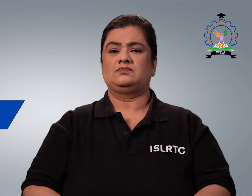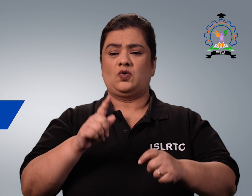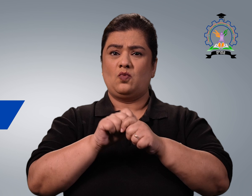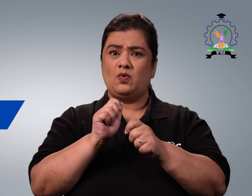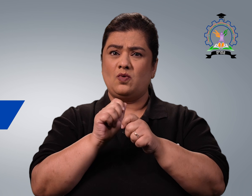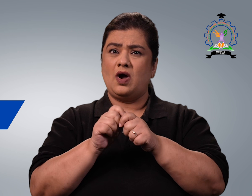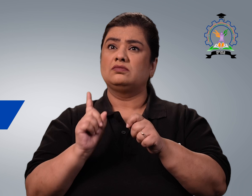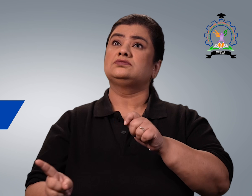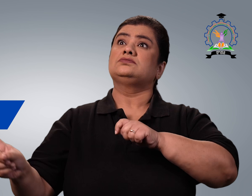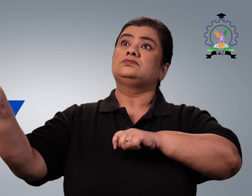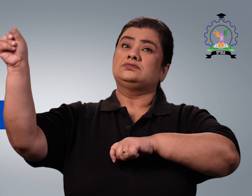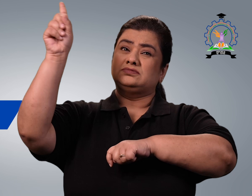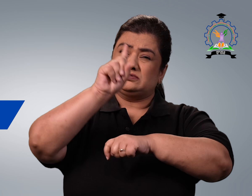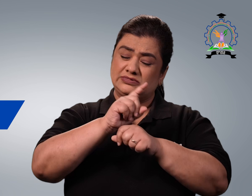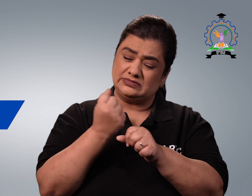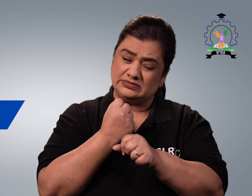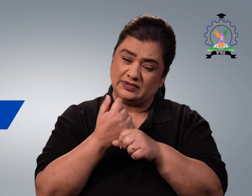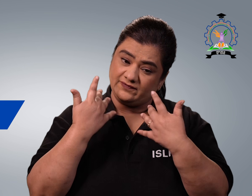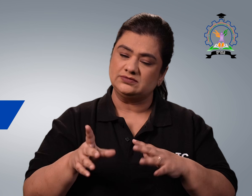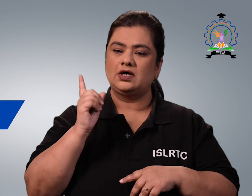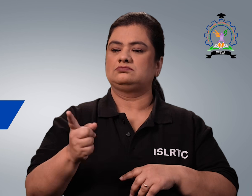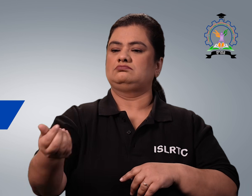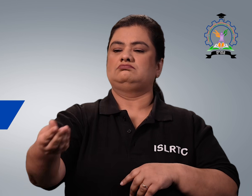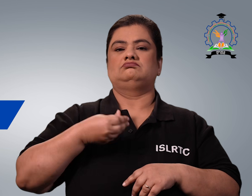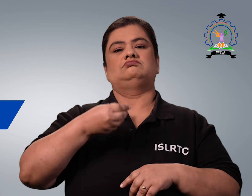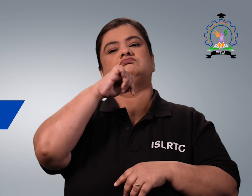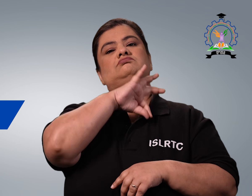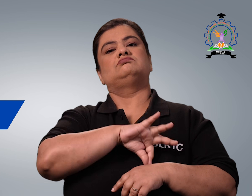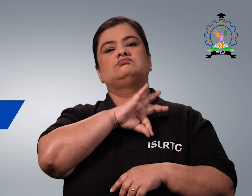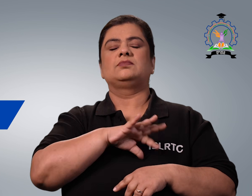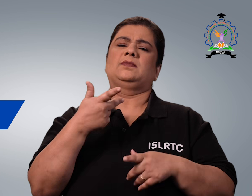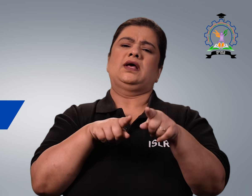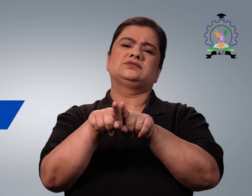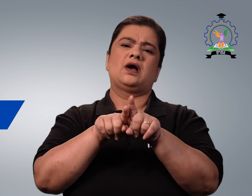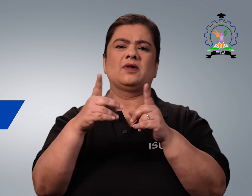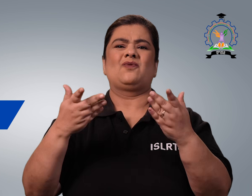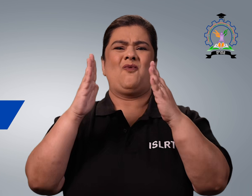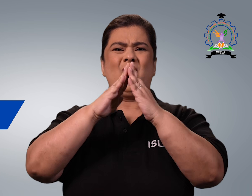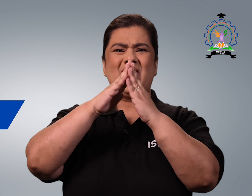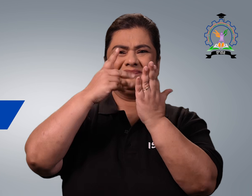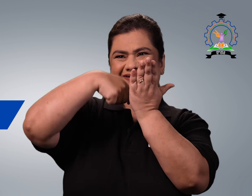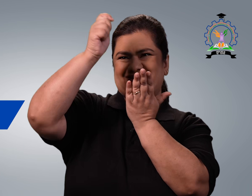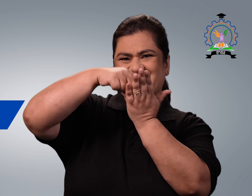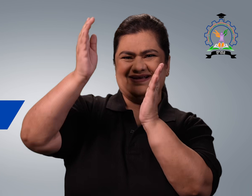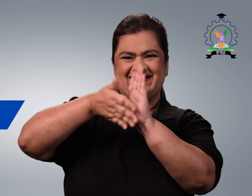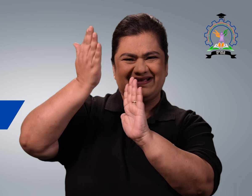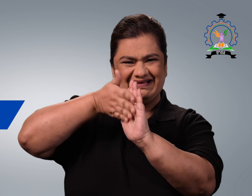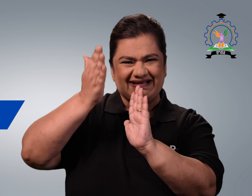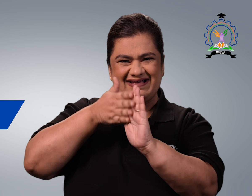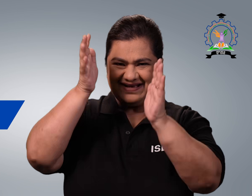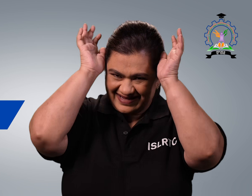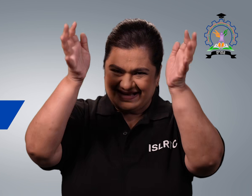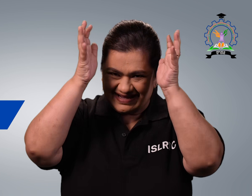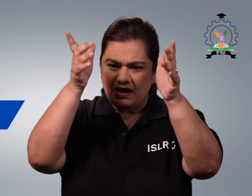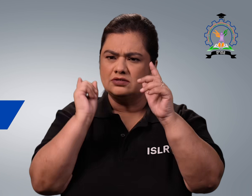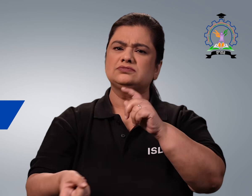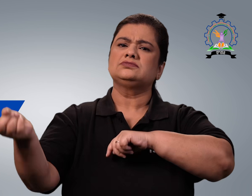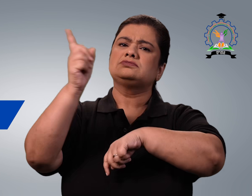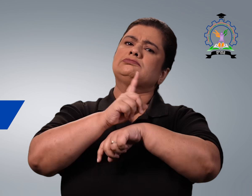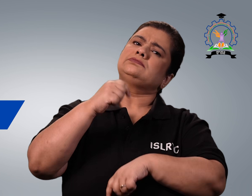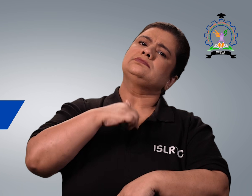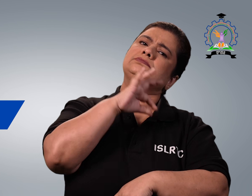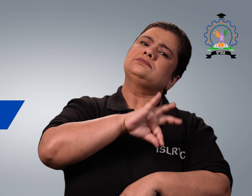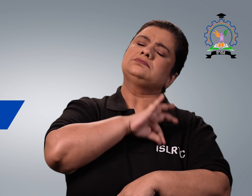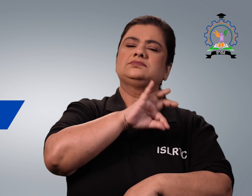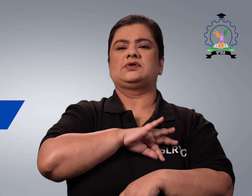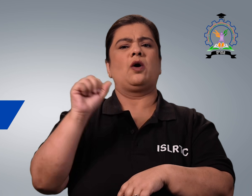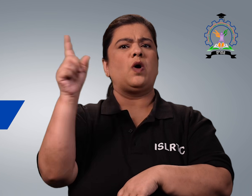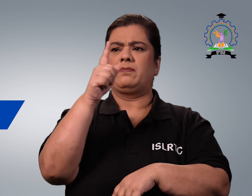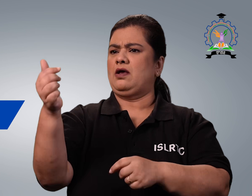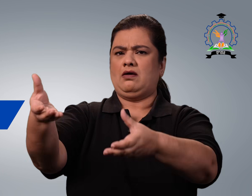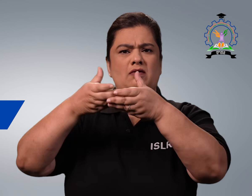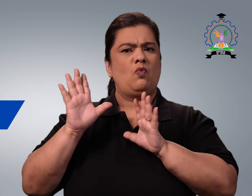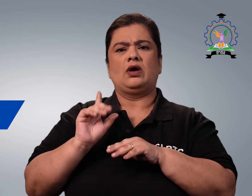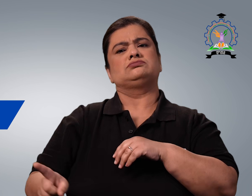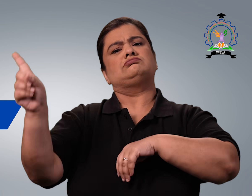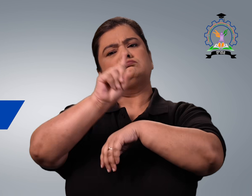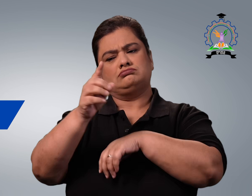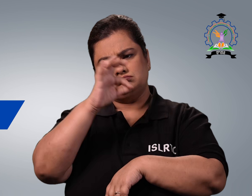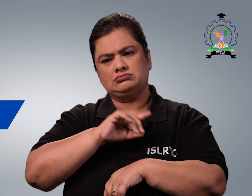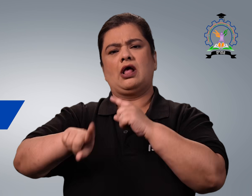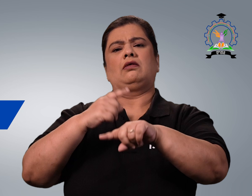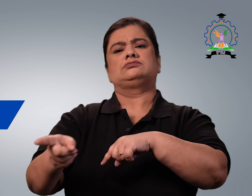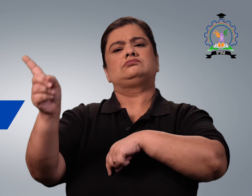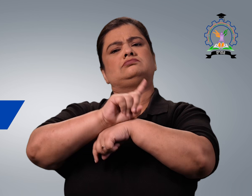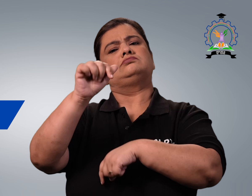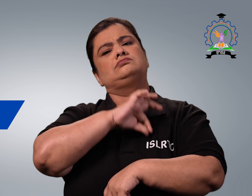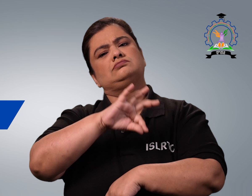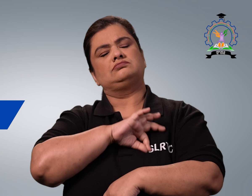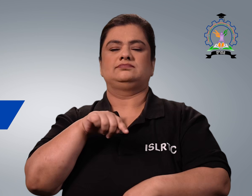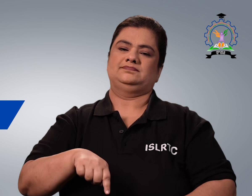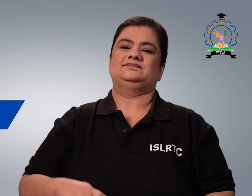It refers to the payment that workers receive for their work at the end of the day. A mason receives daily wages at the end of his / her day's work rather than a monthly remuneration.